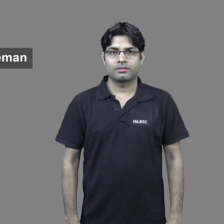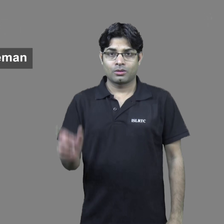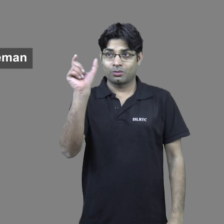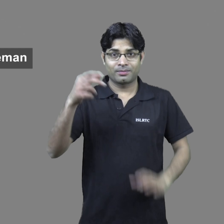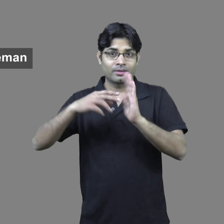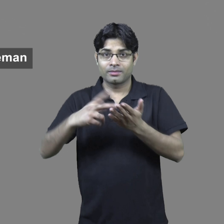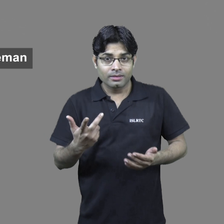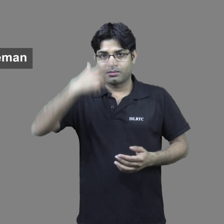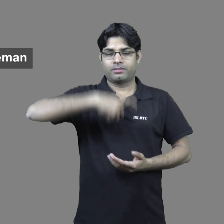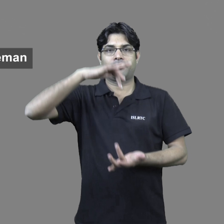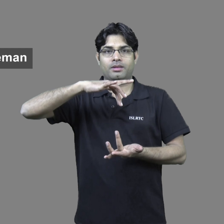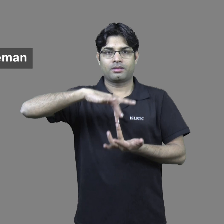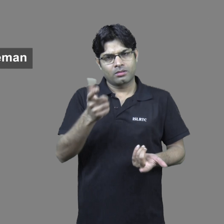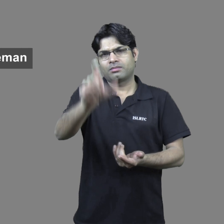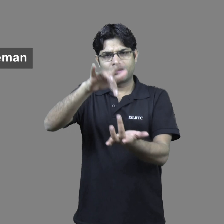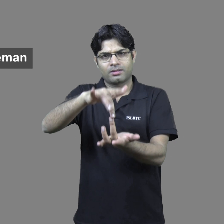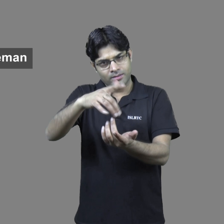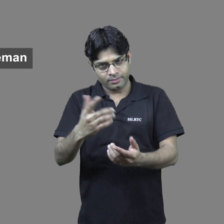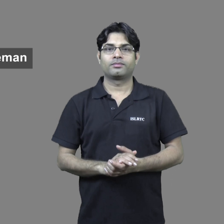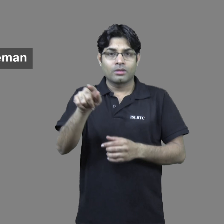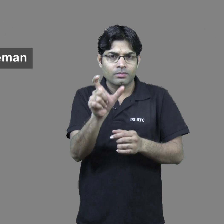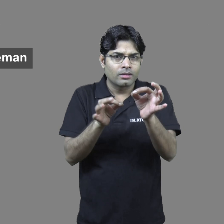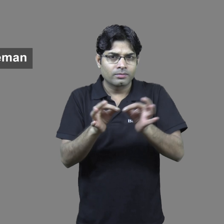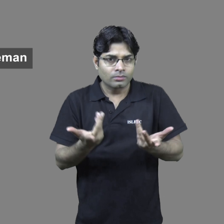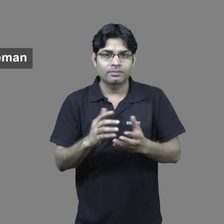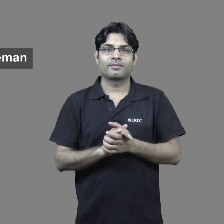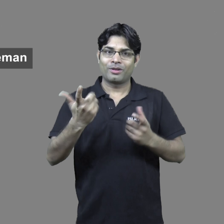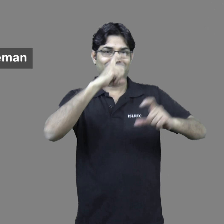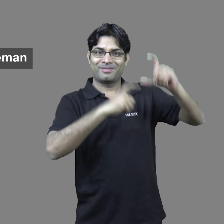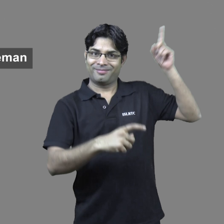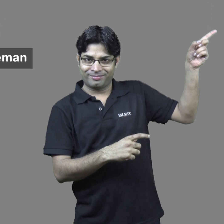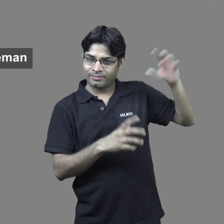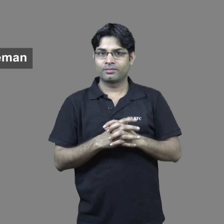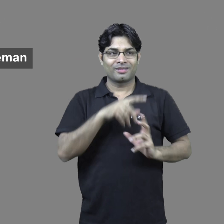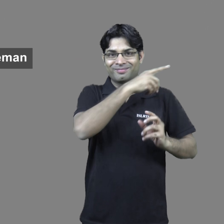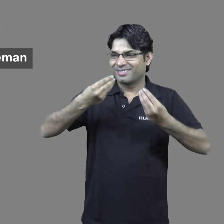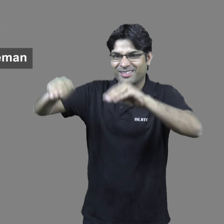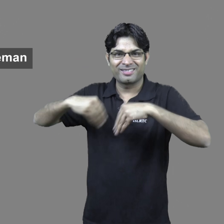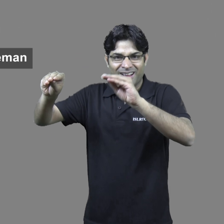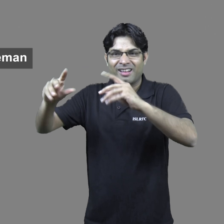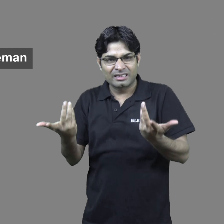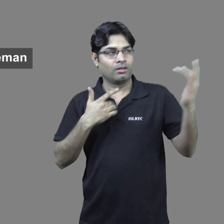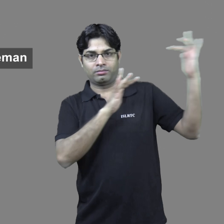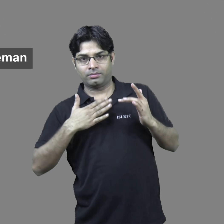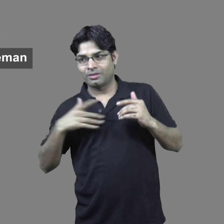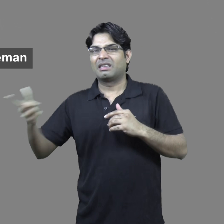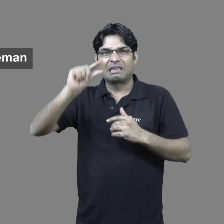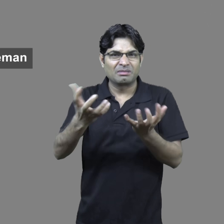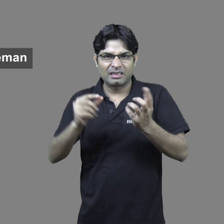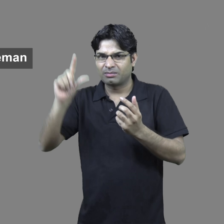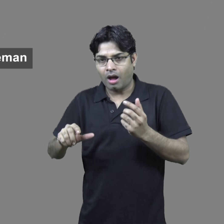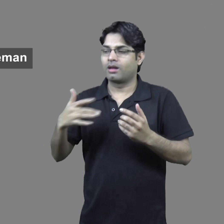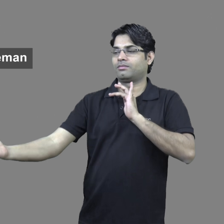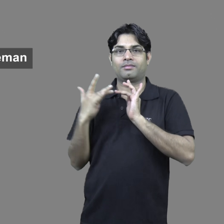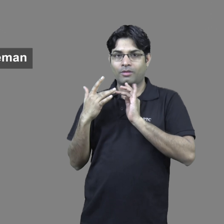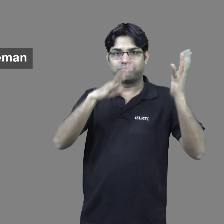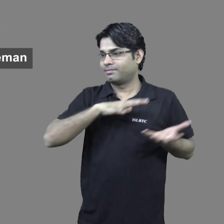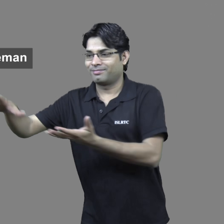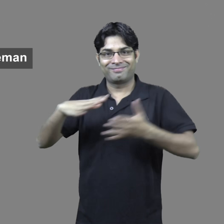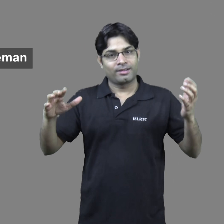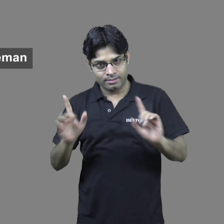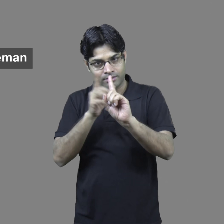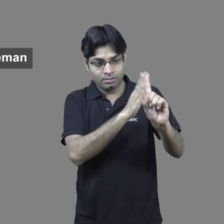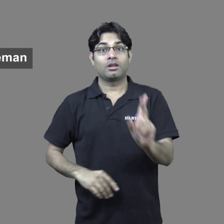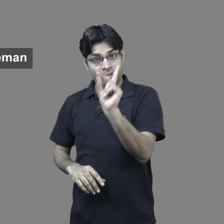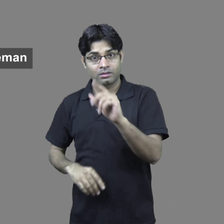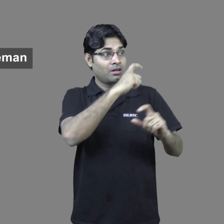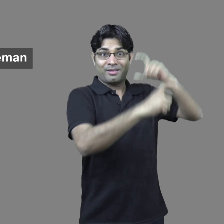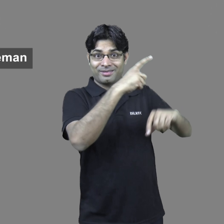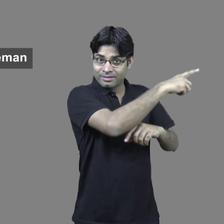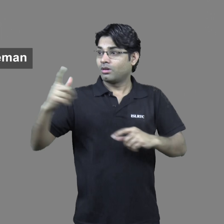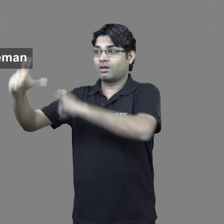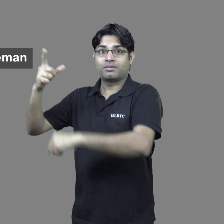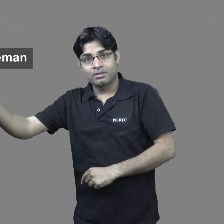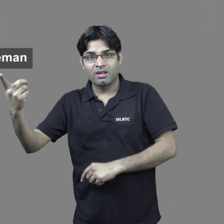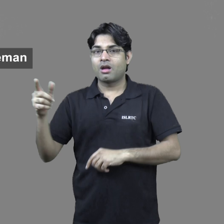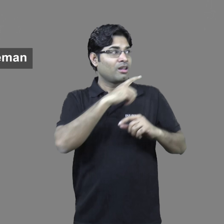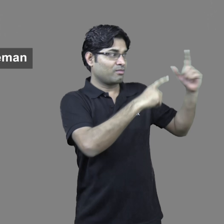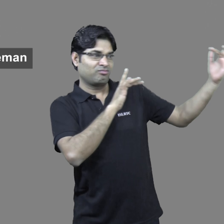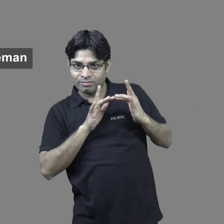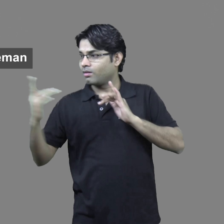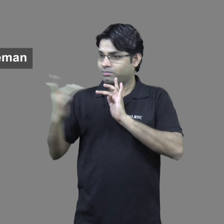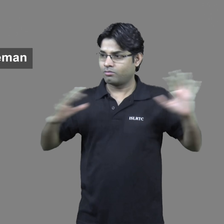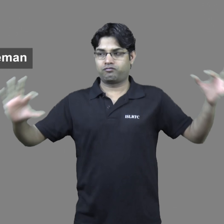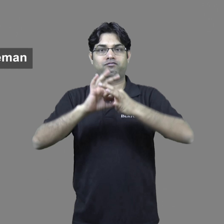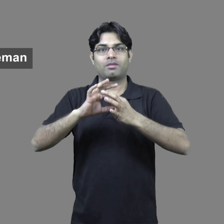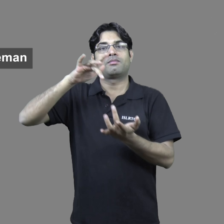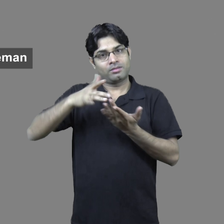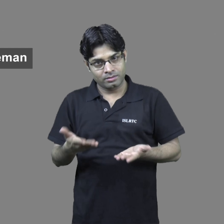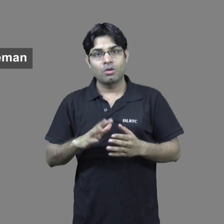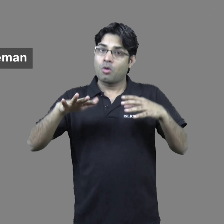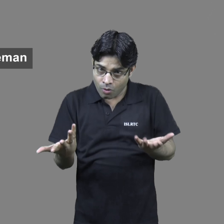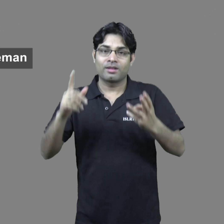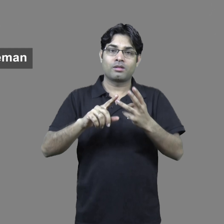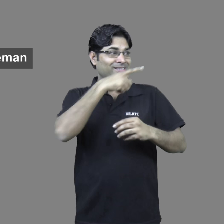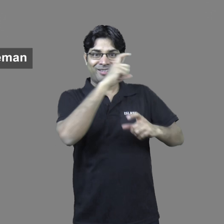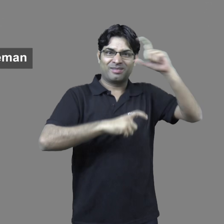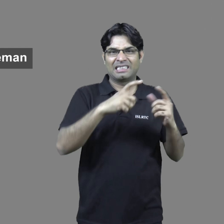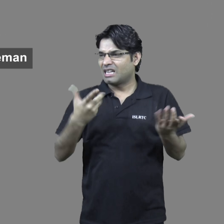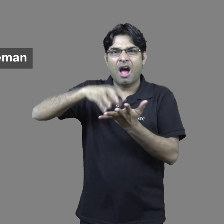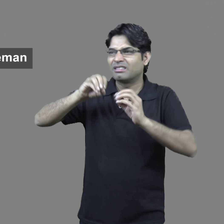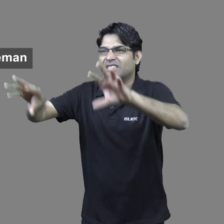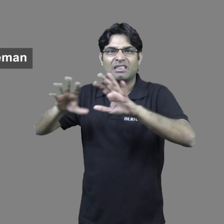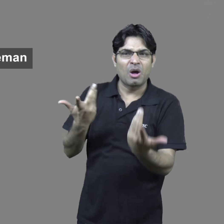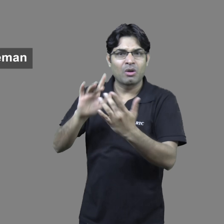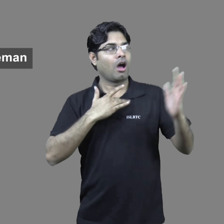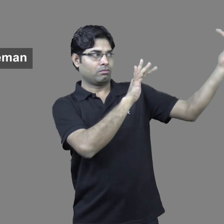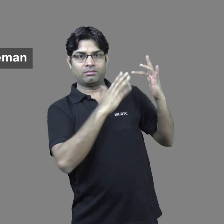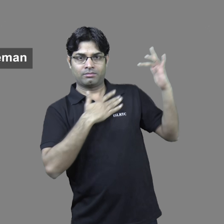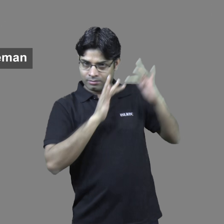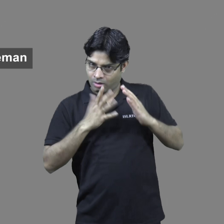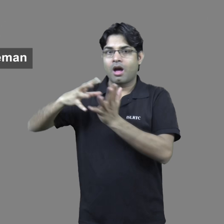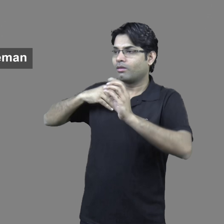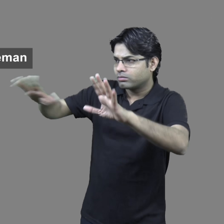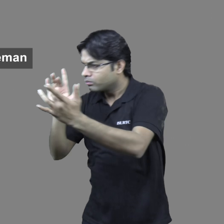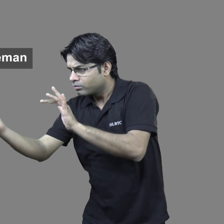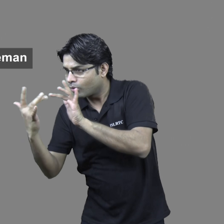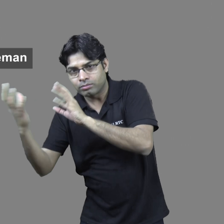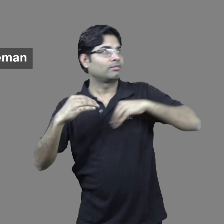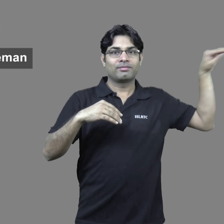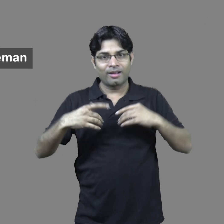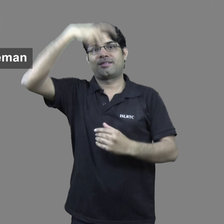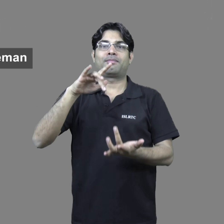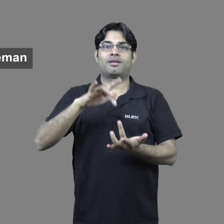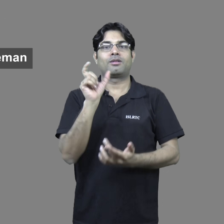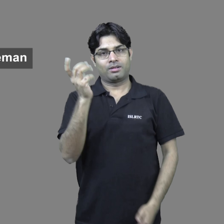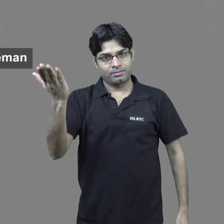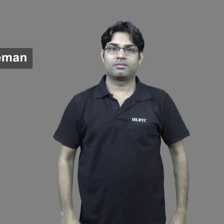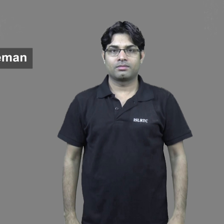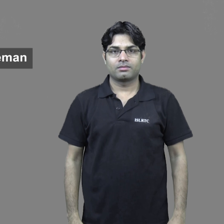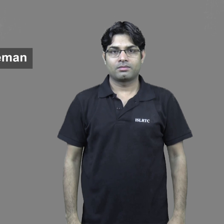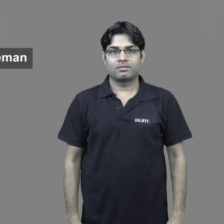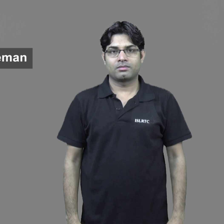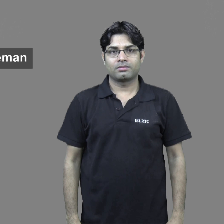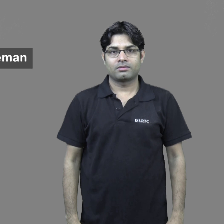Middleman